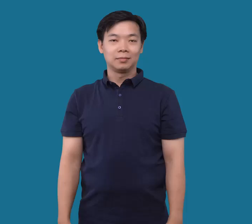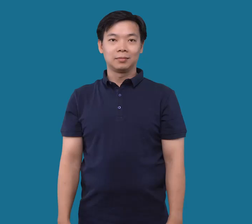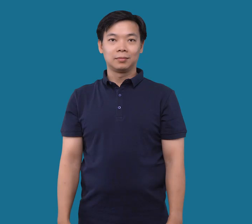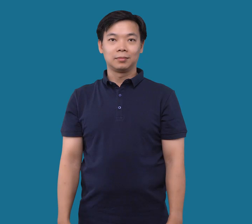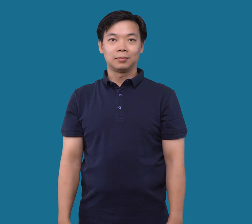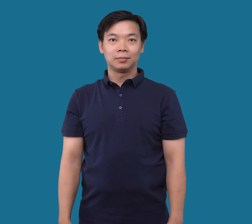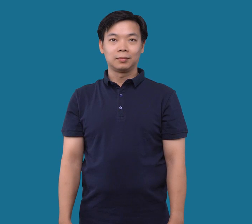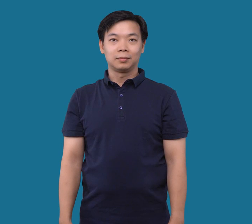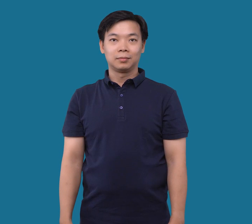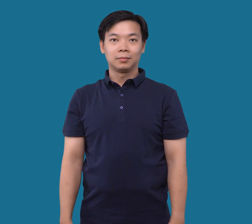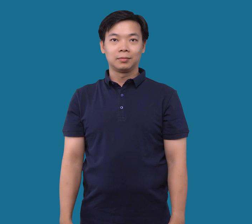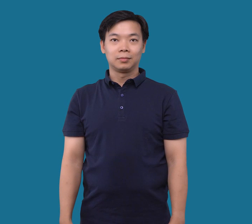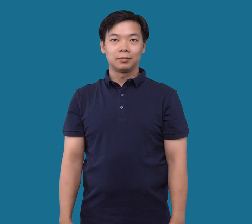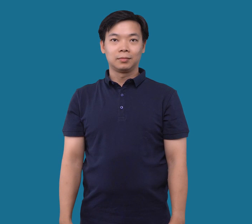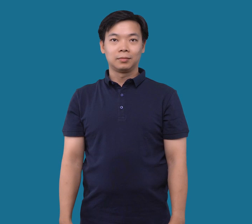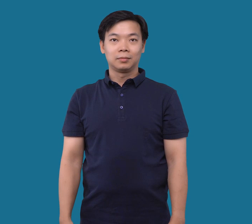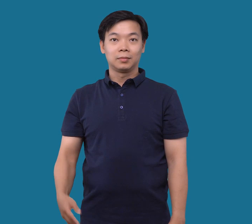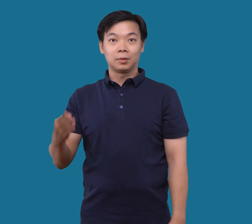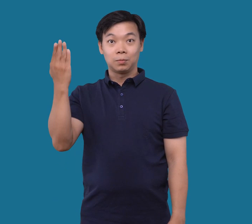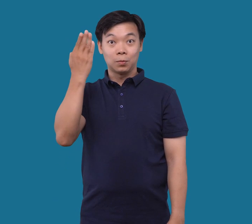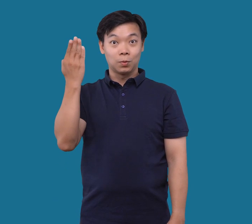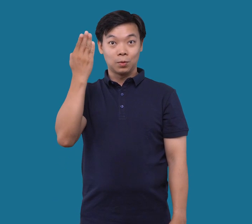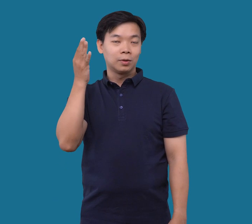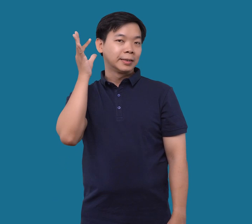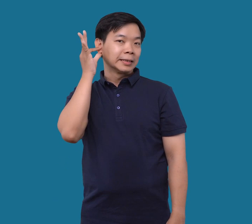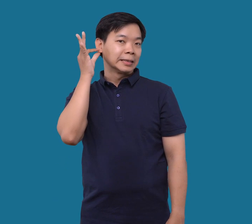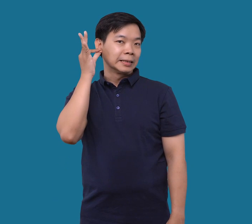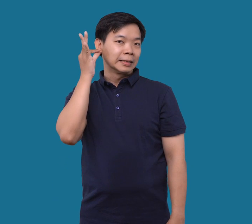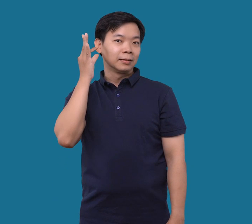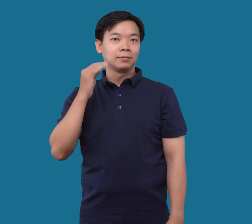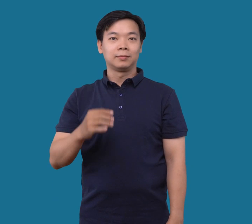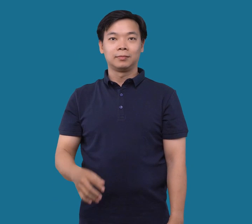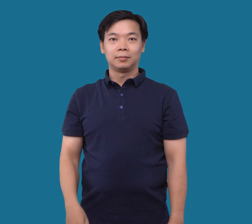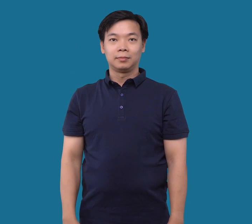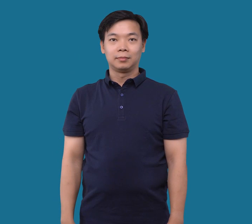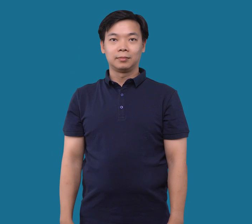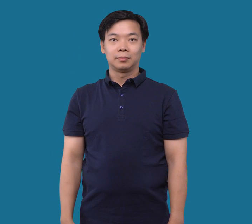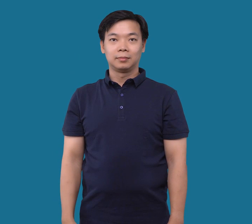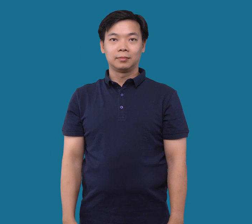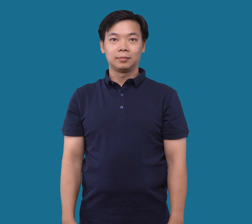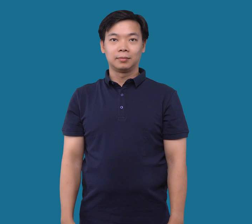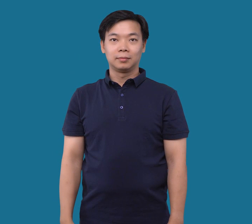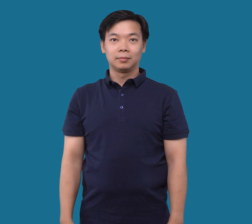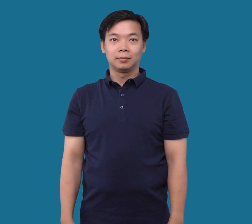bạn gái